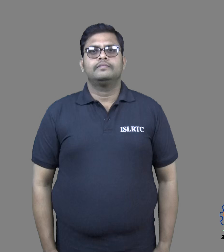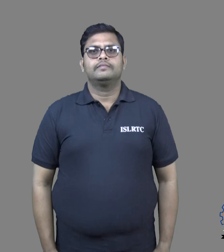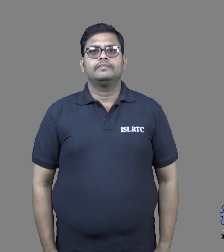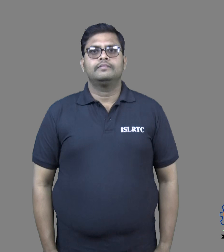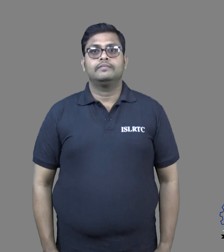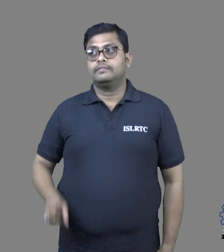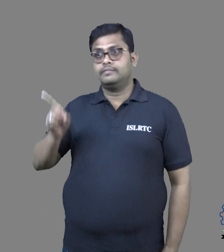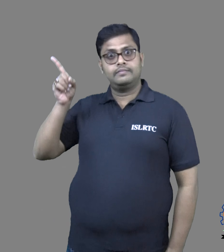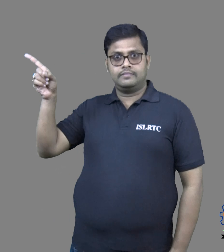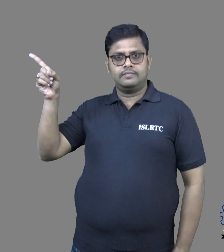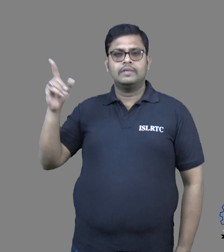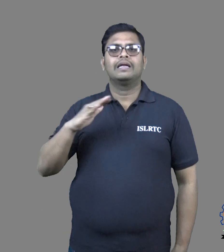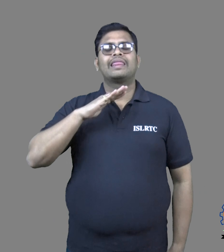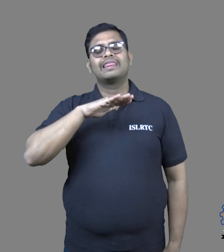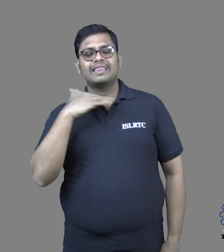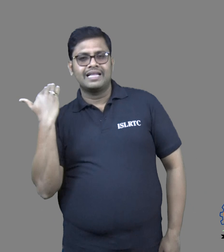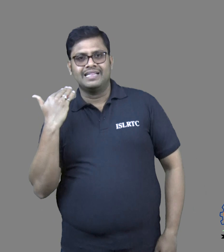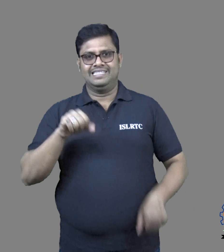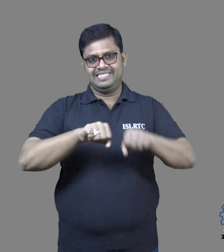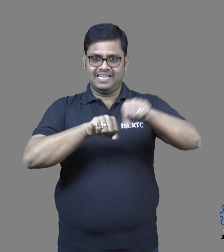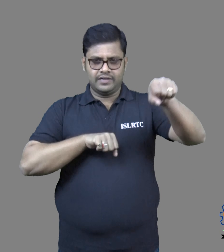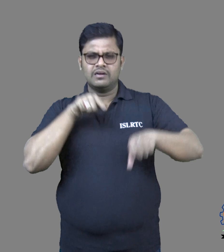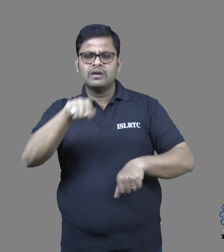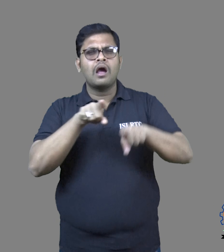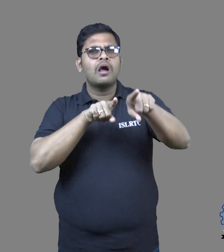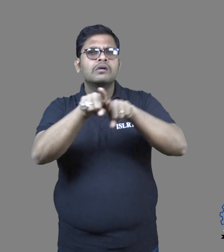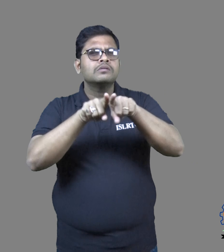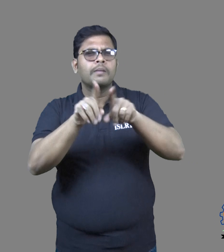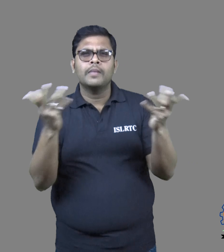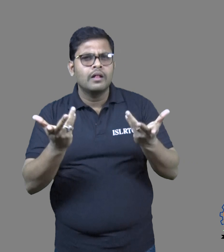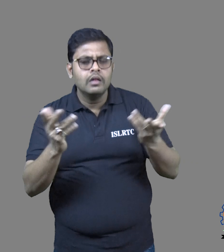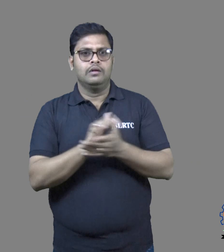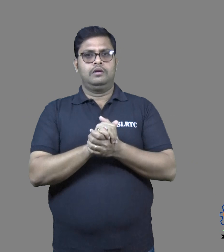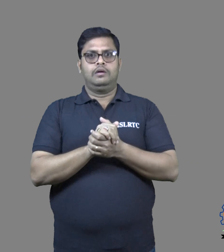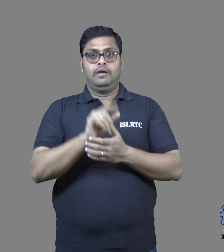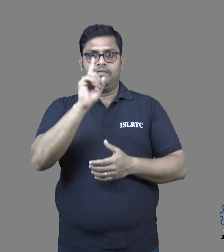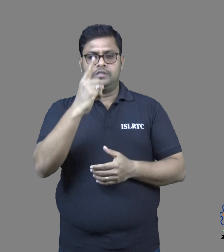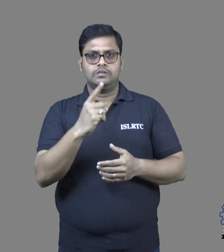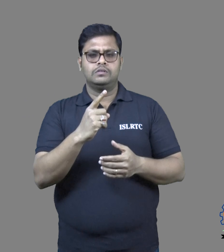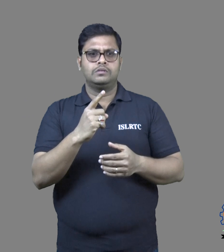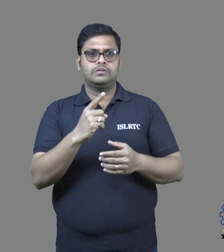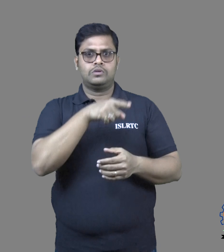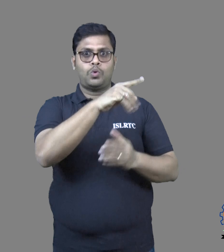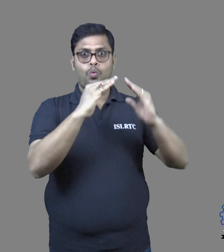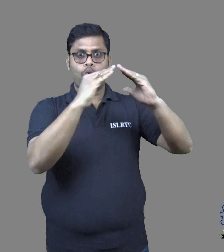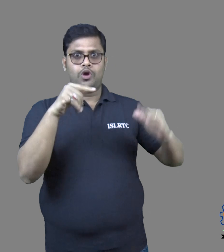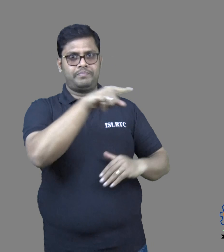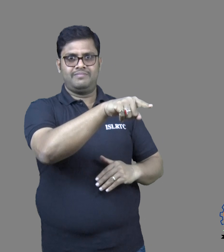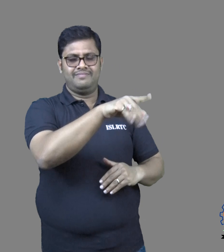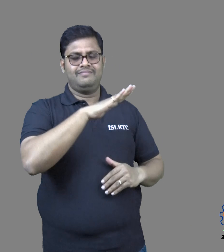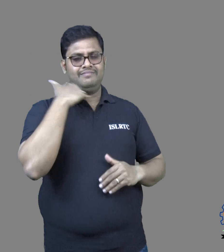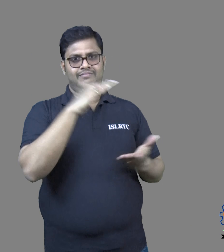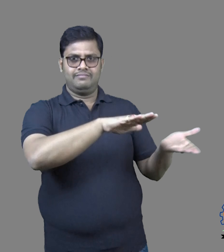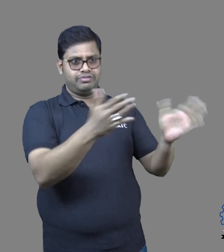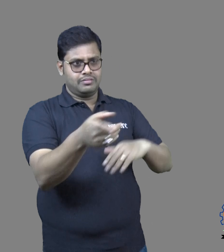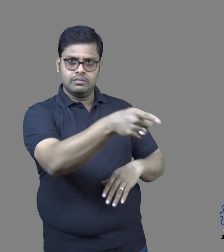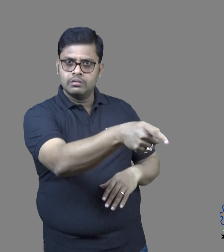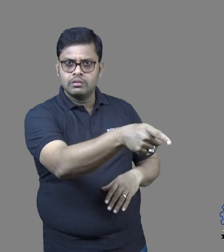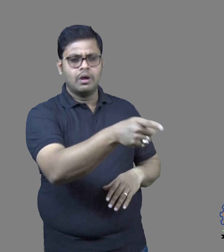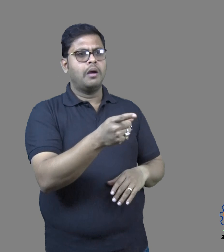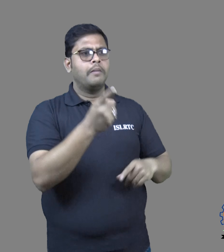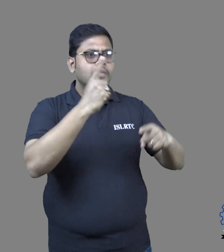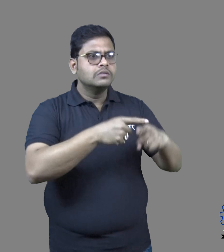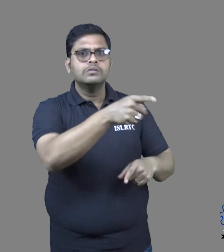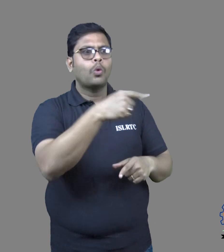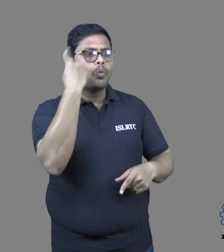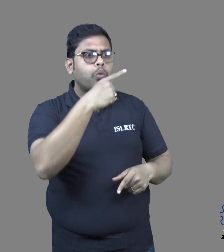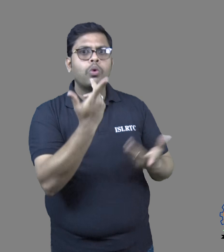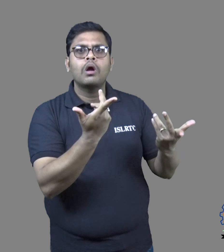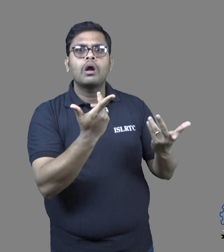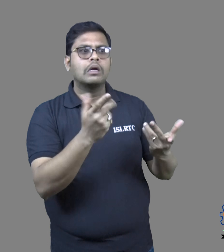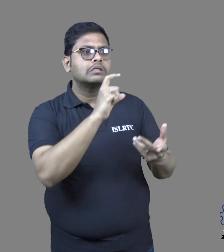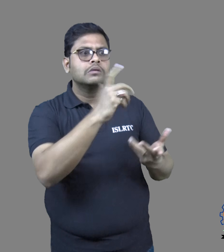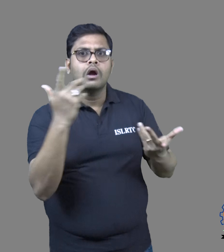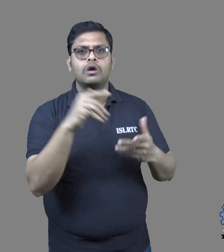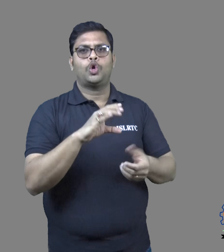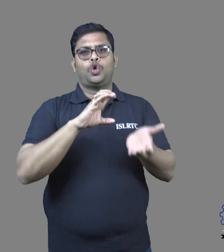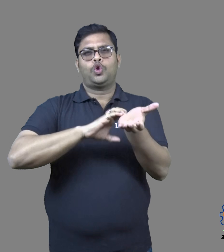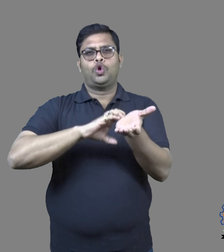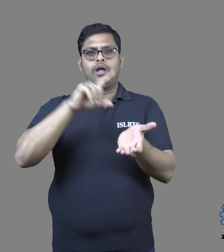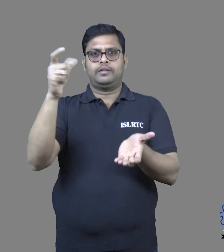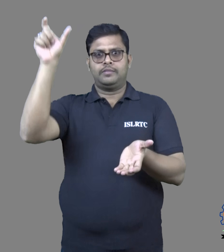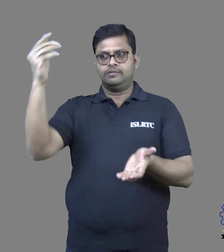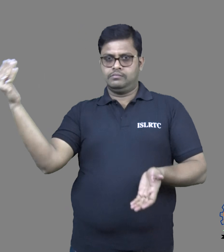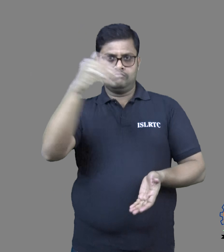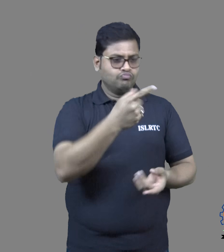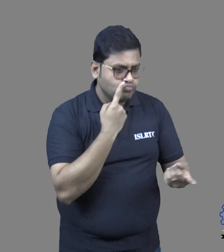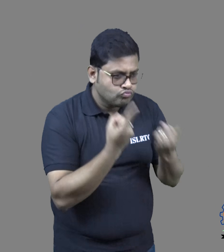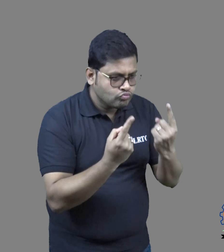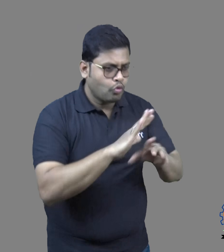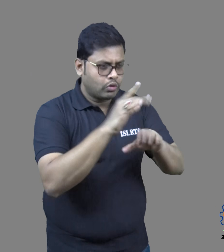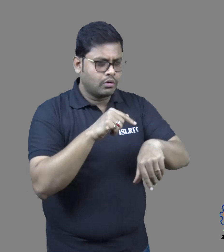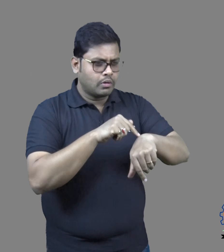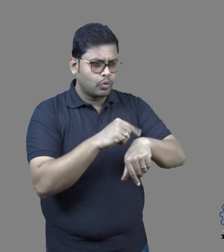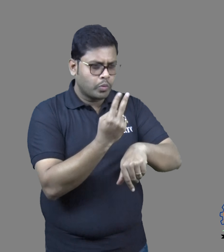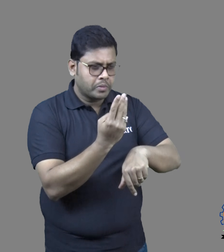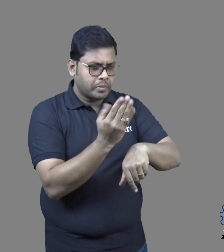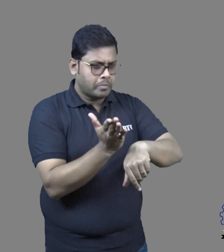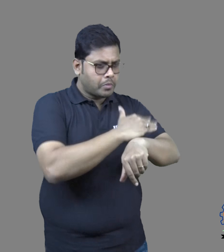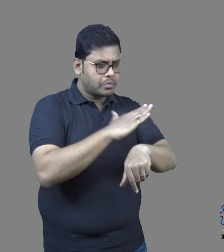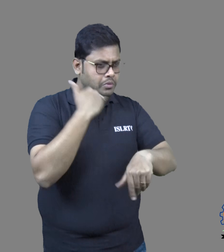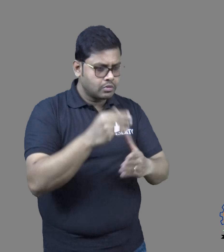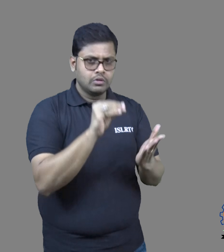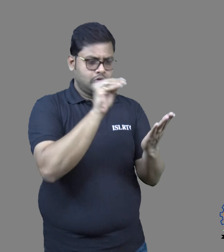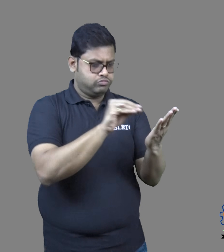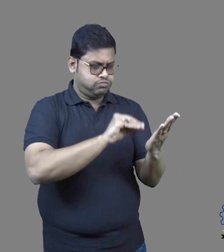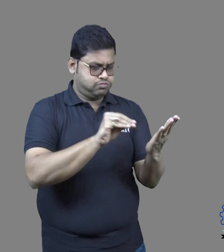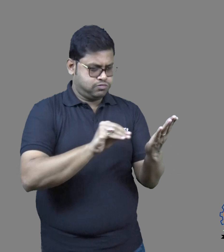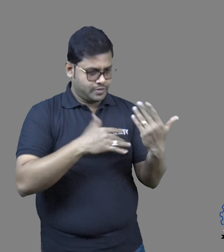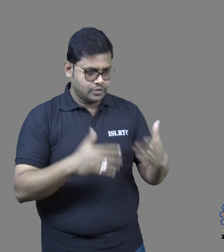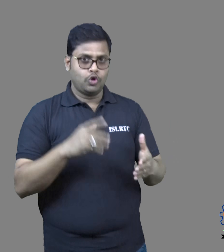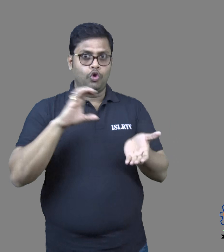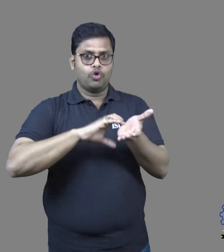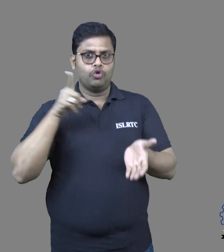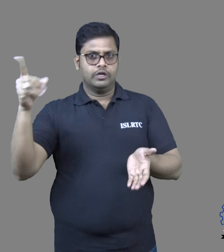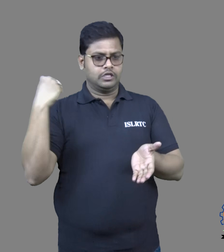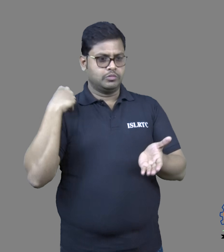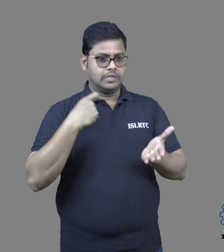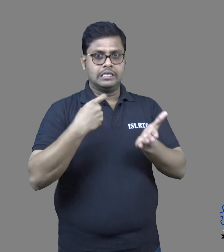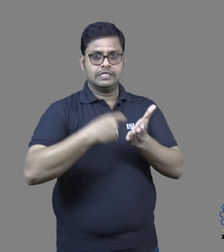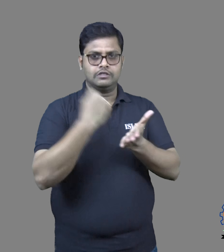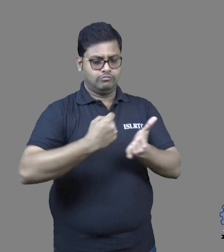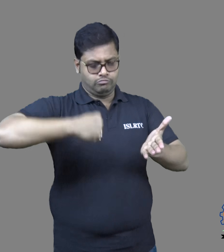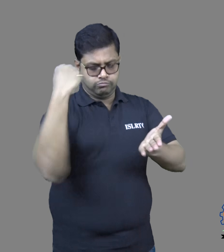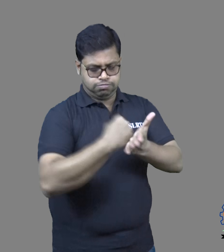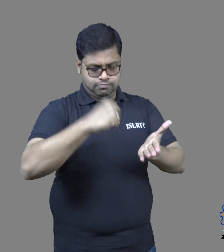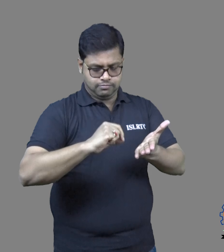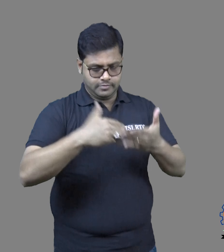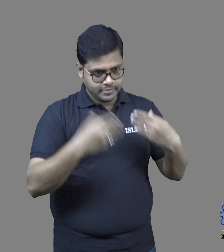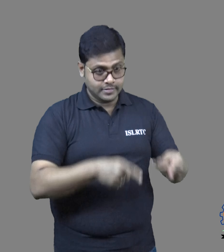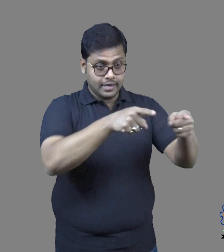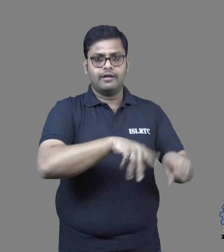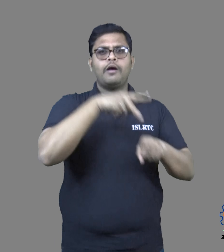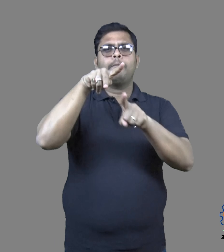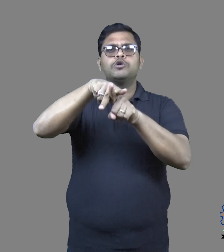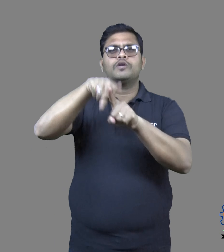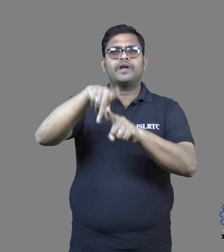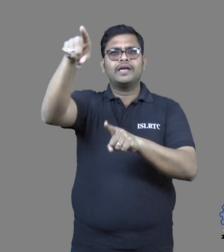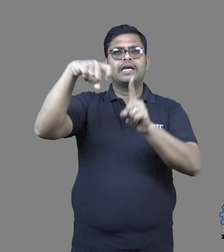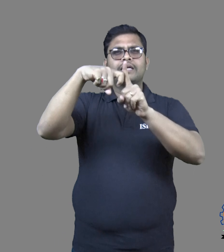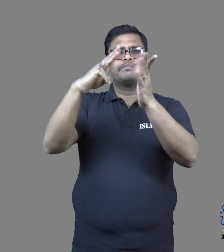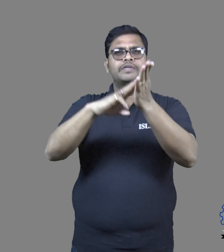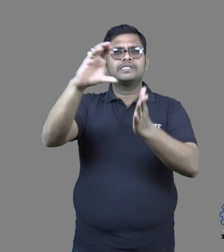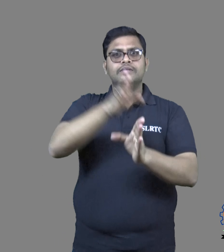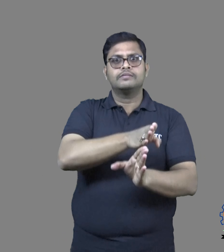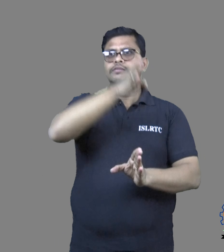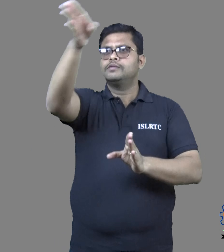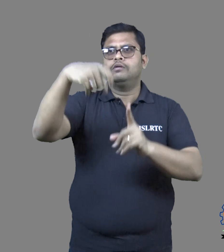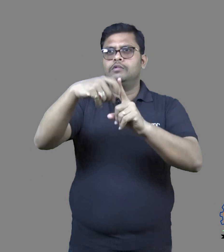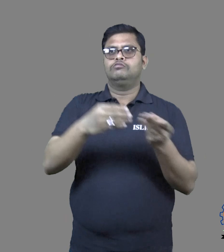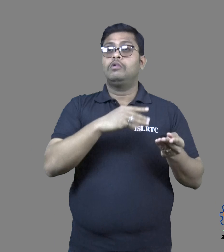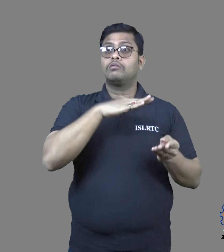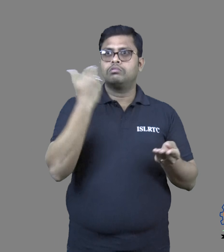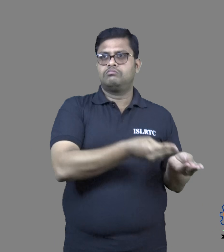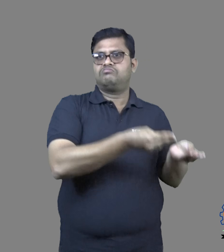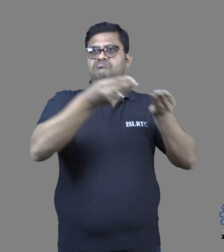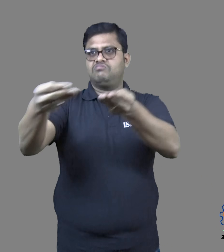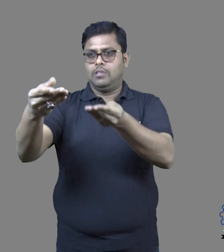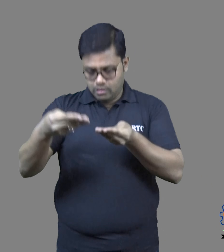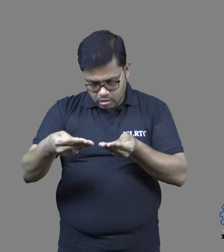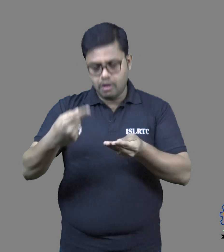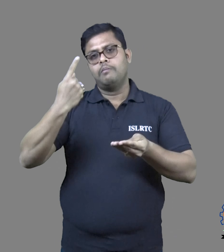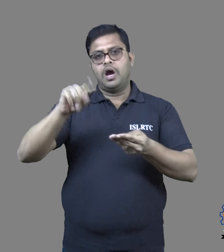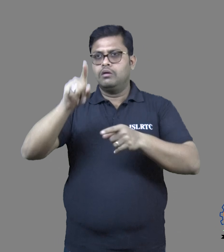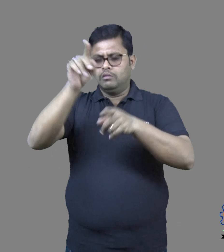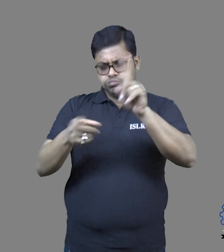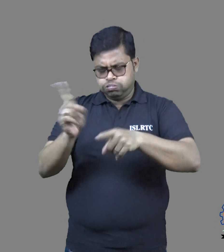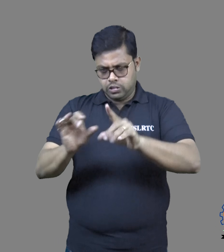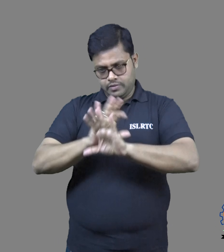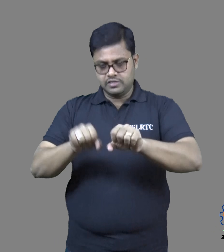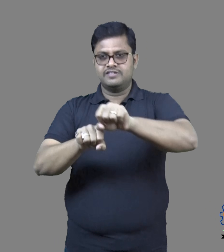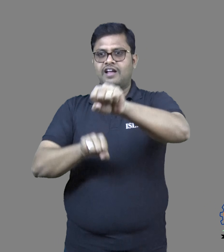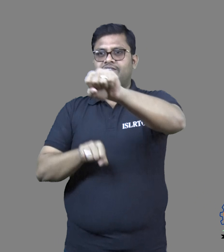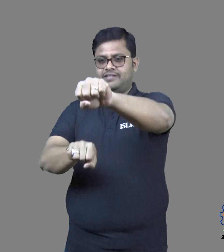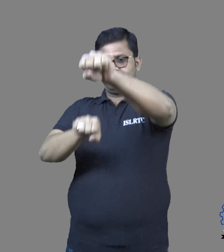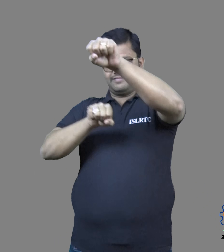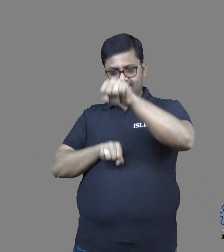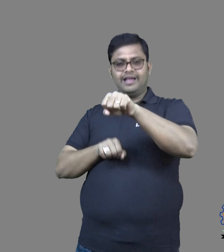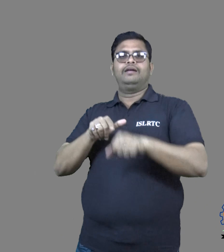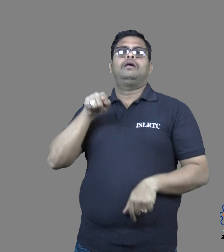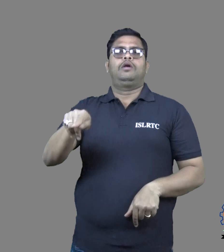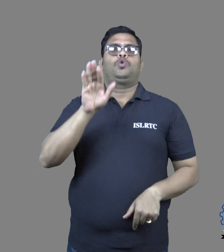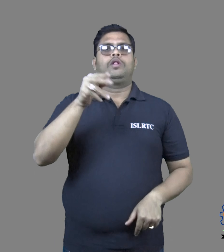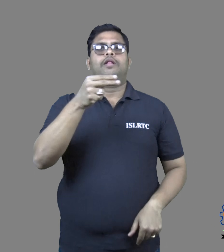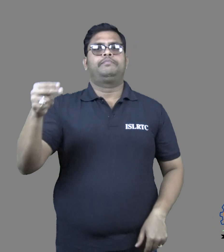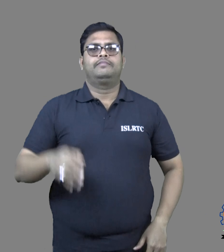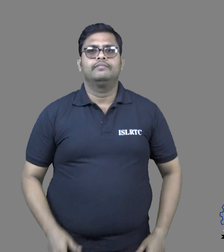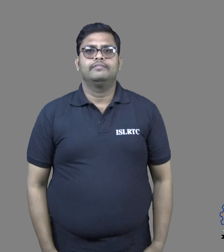Death Certificate (Administrator)